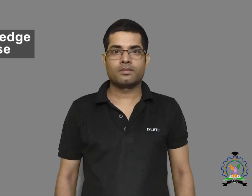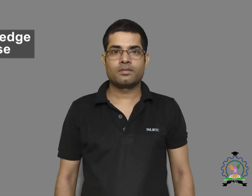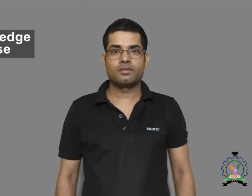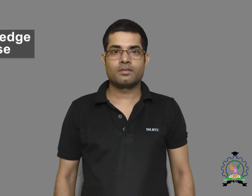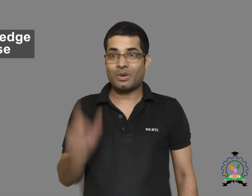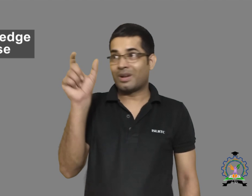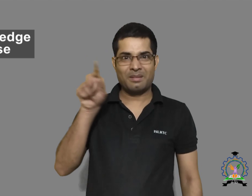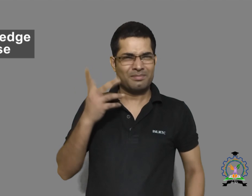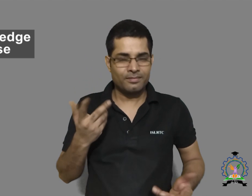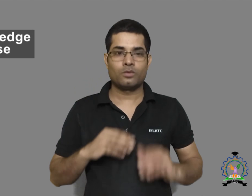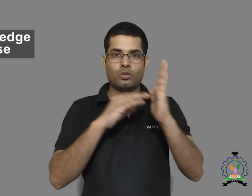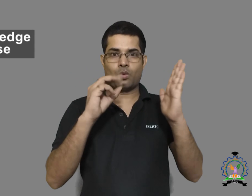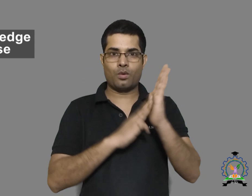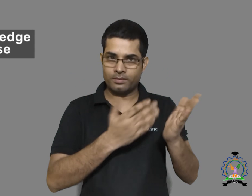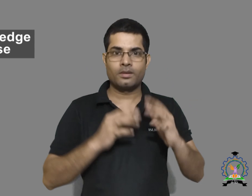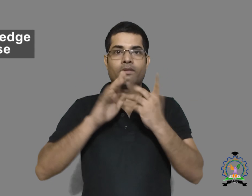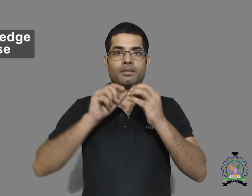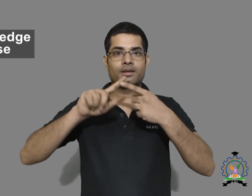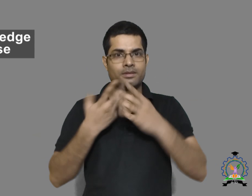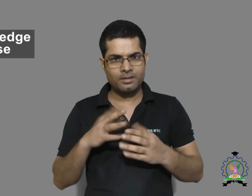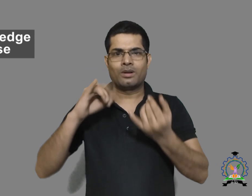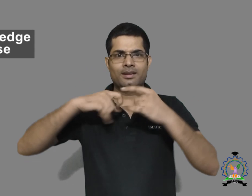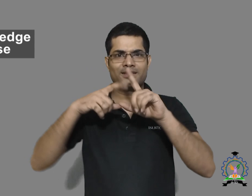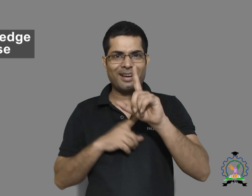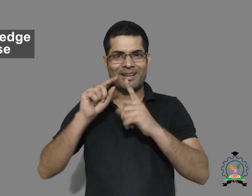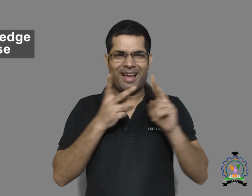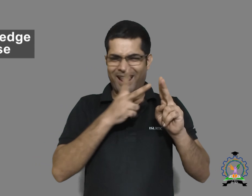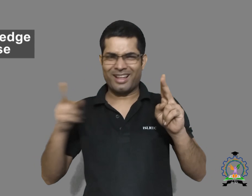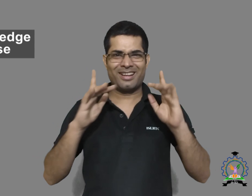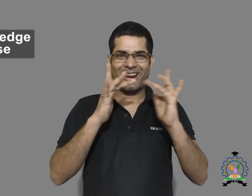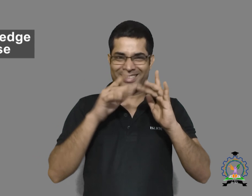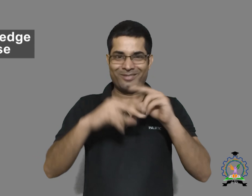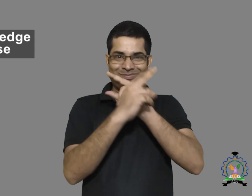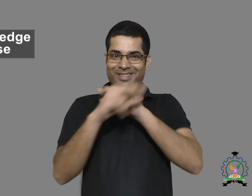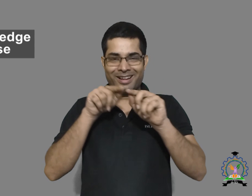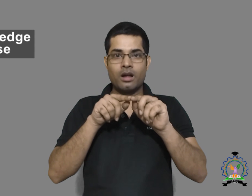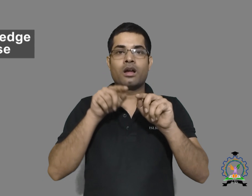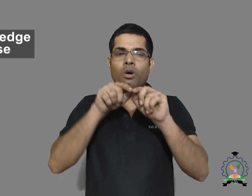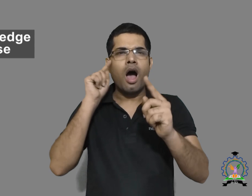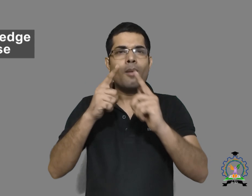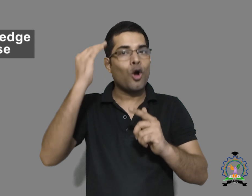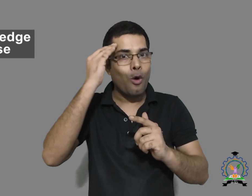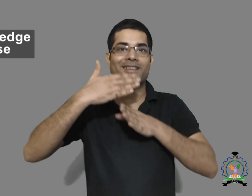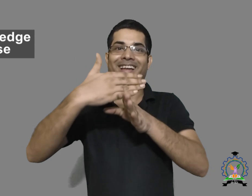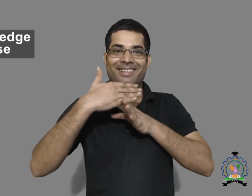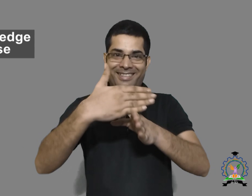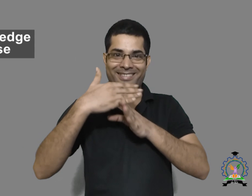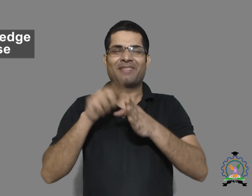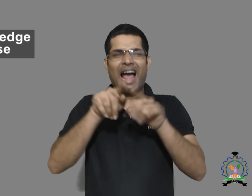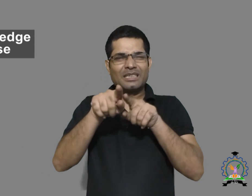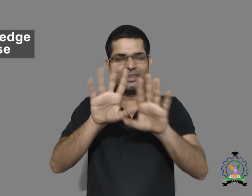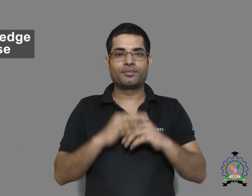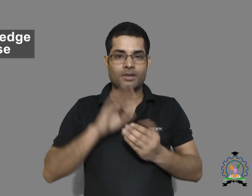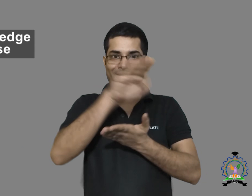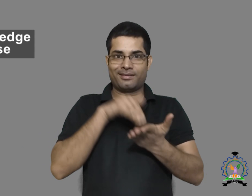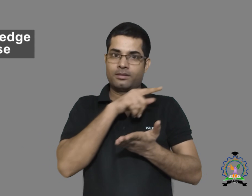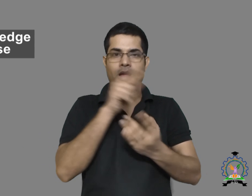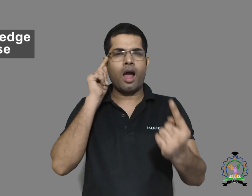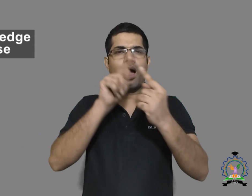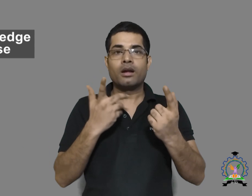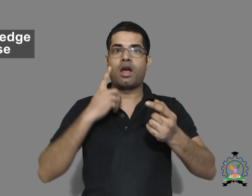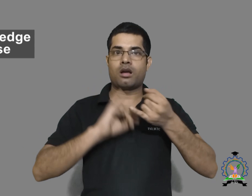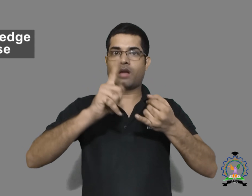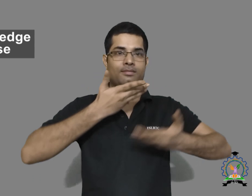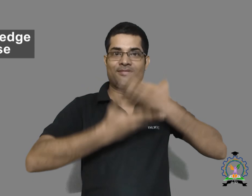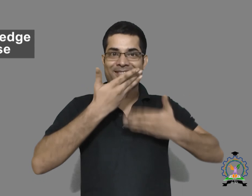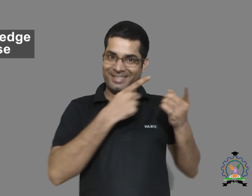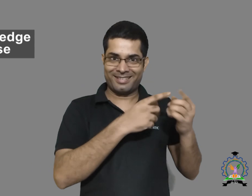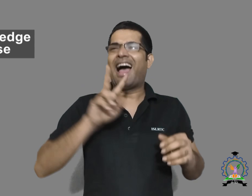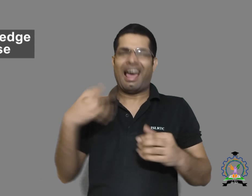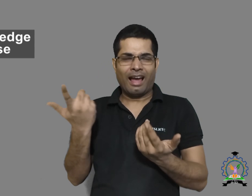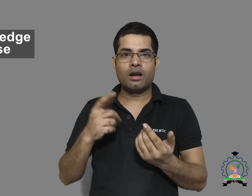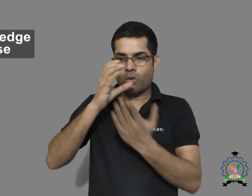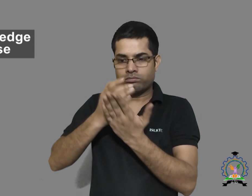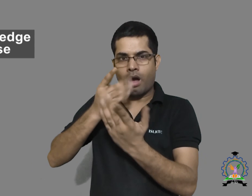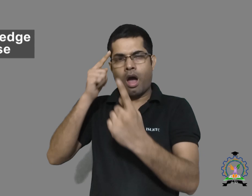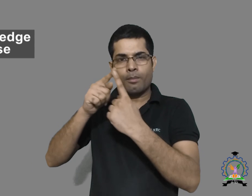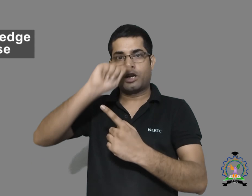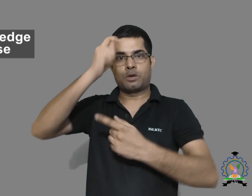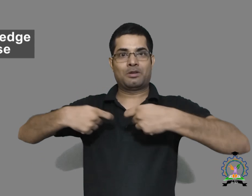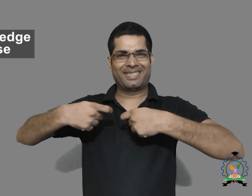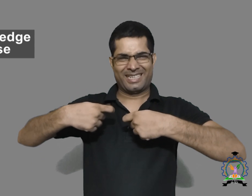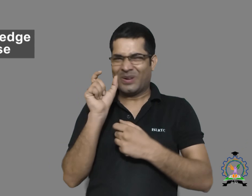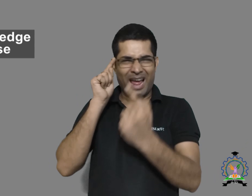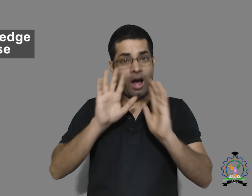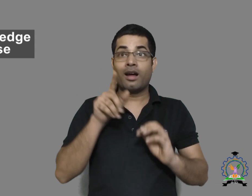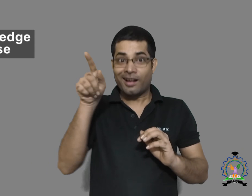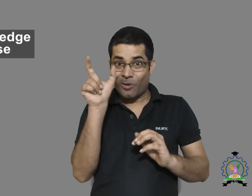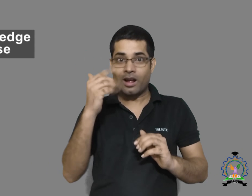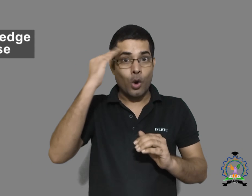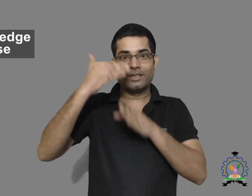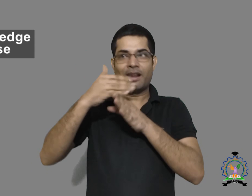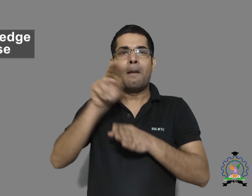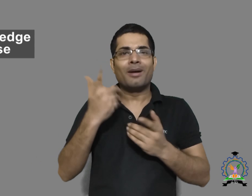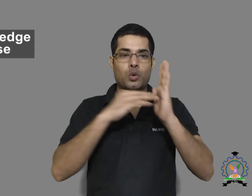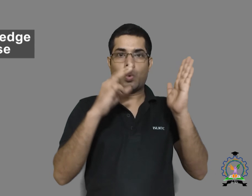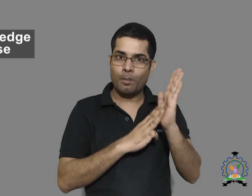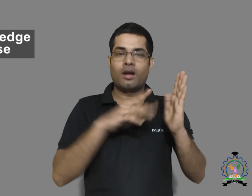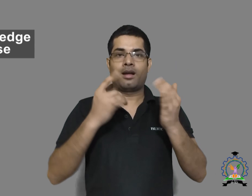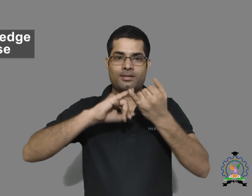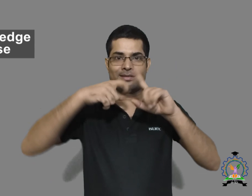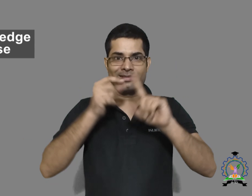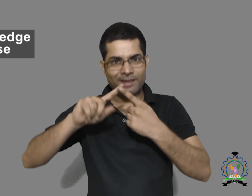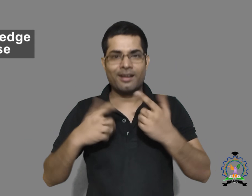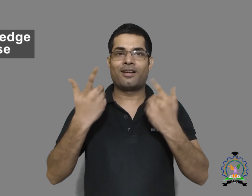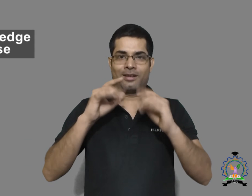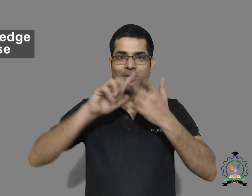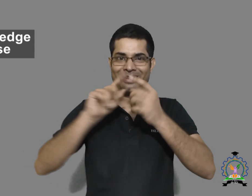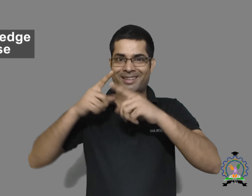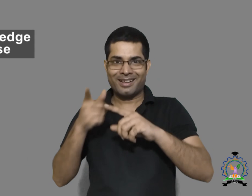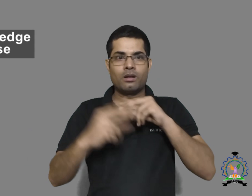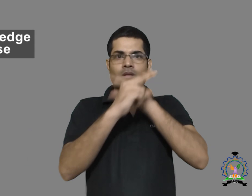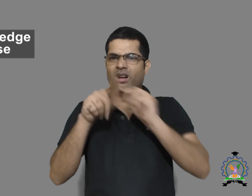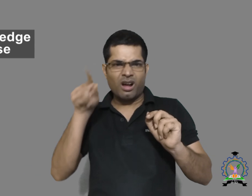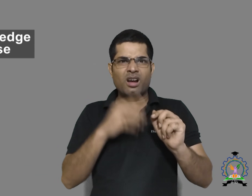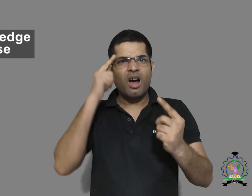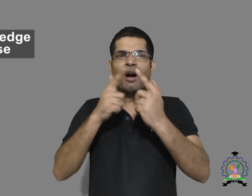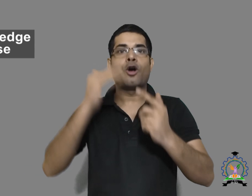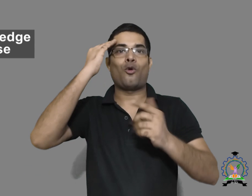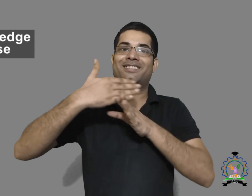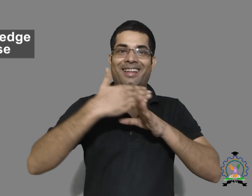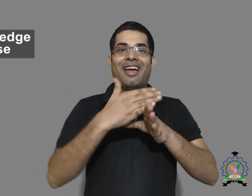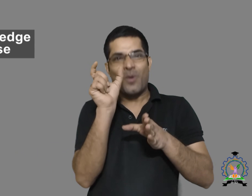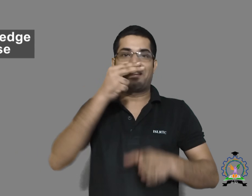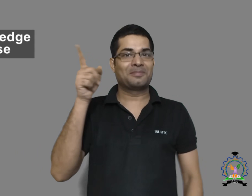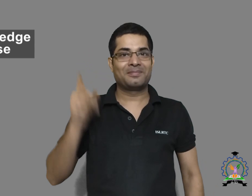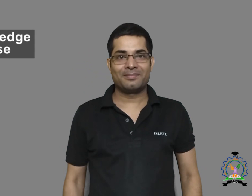Knowledge Base